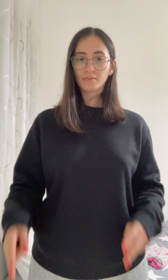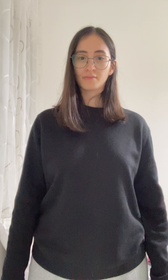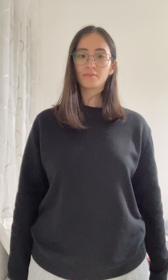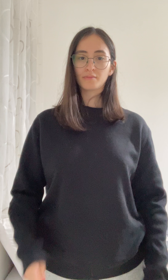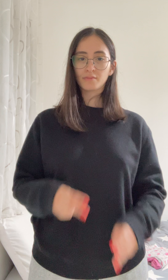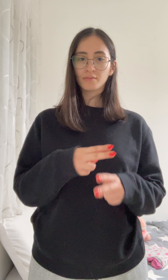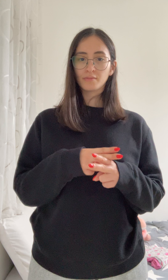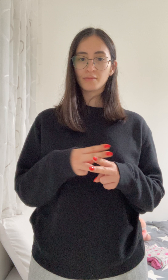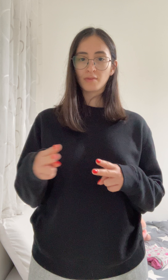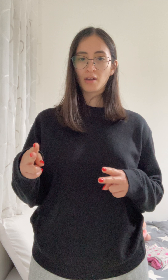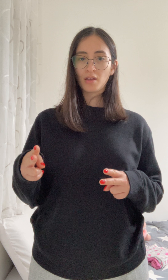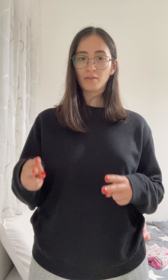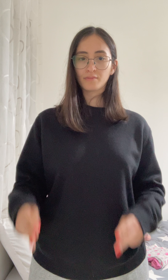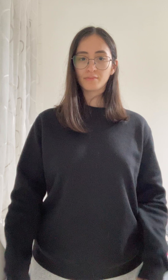נקי